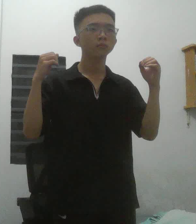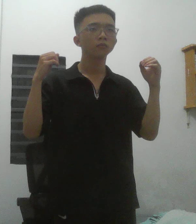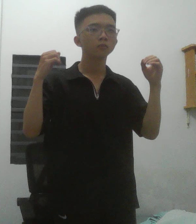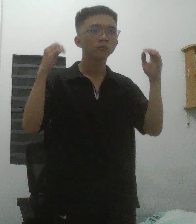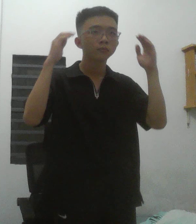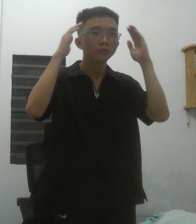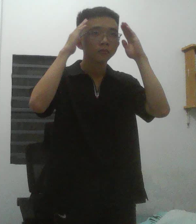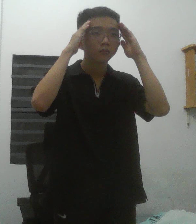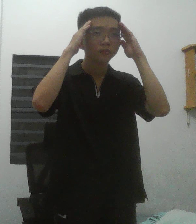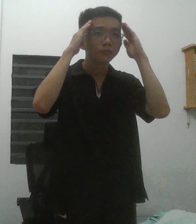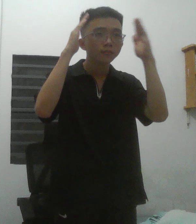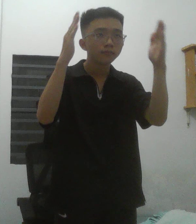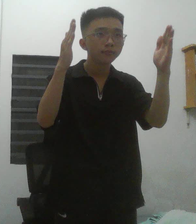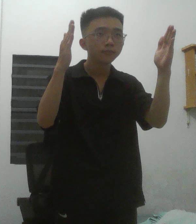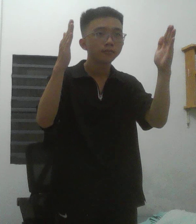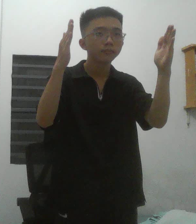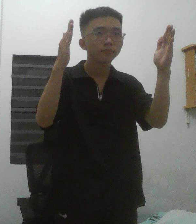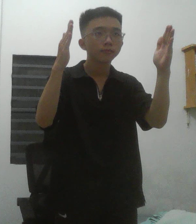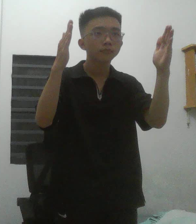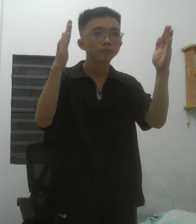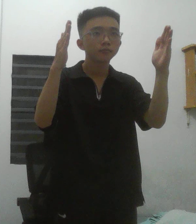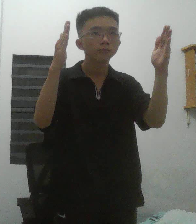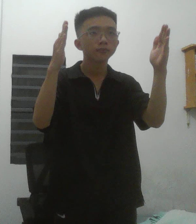quan tam